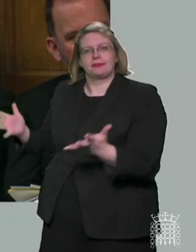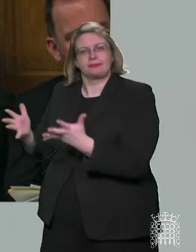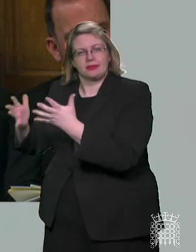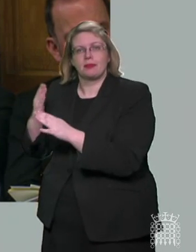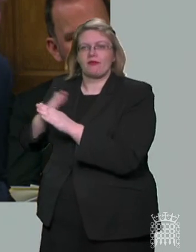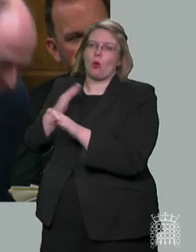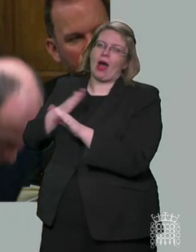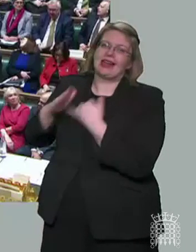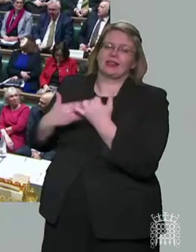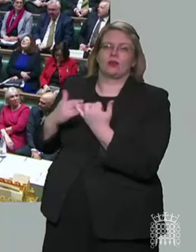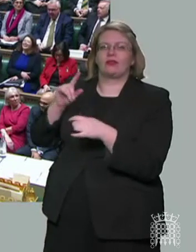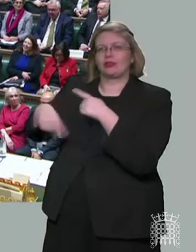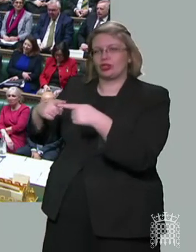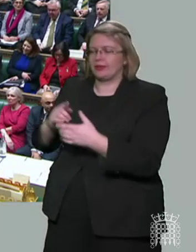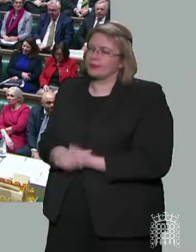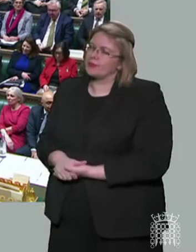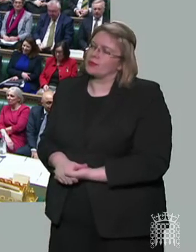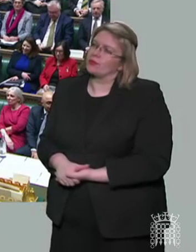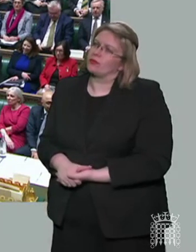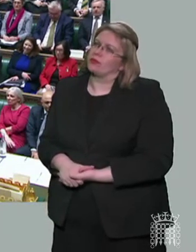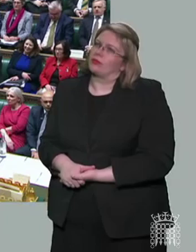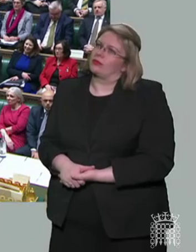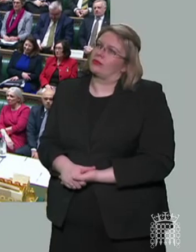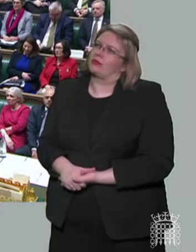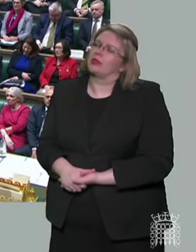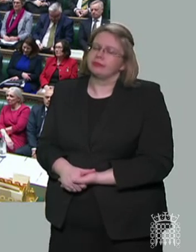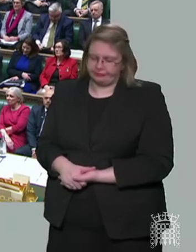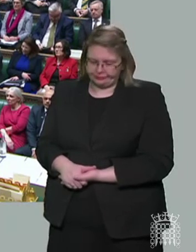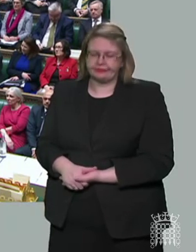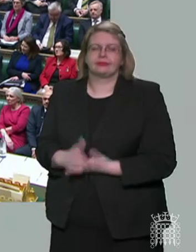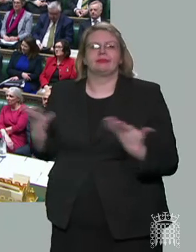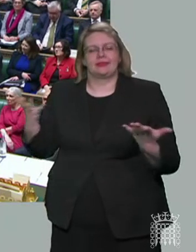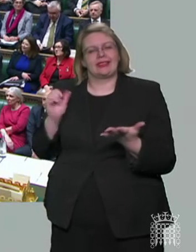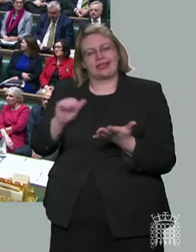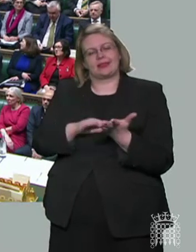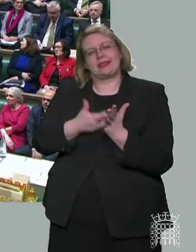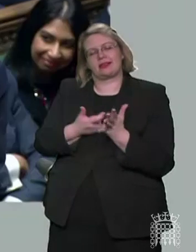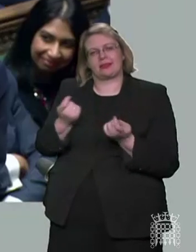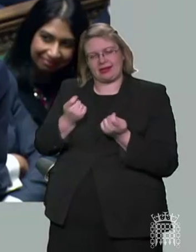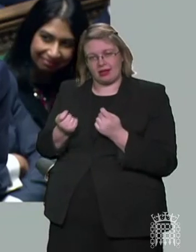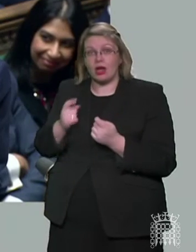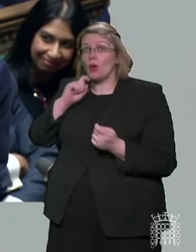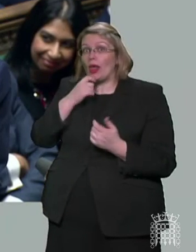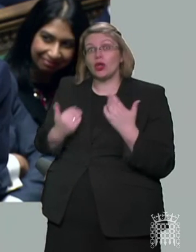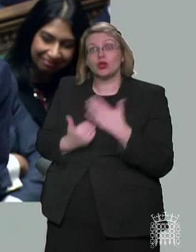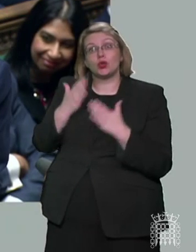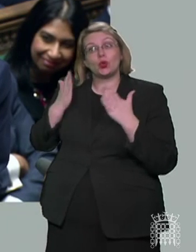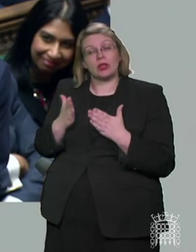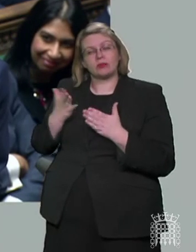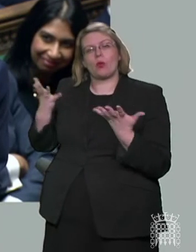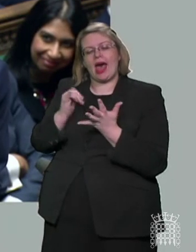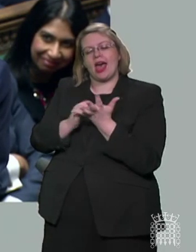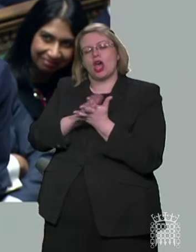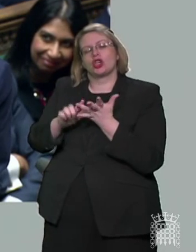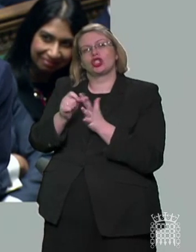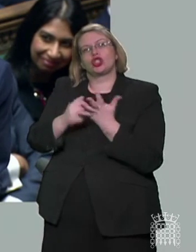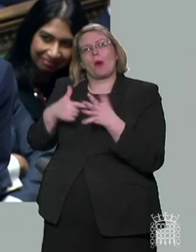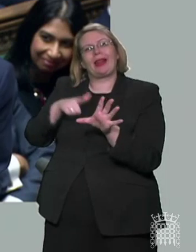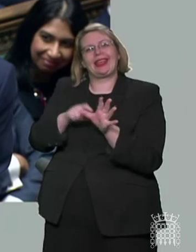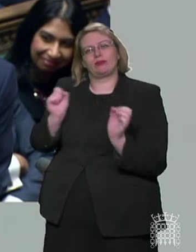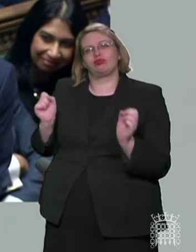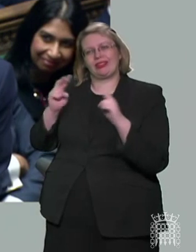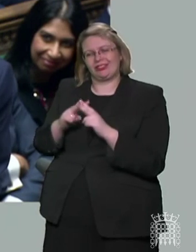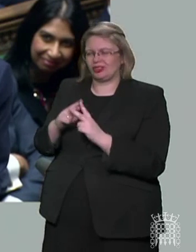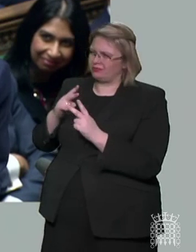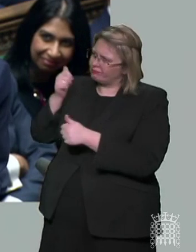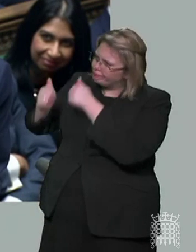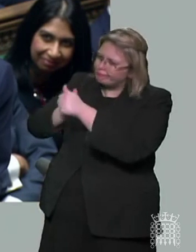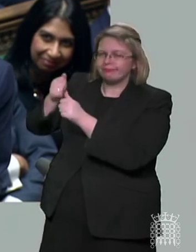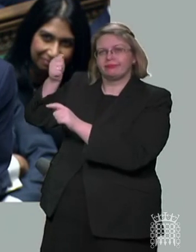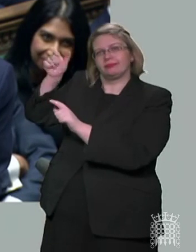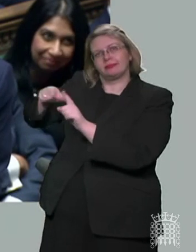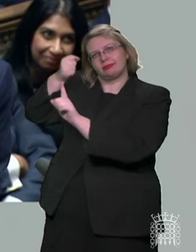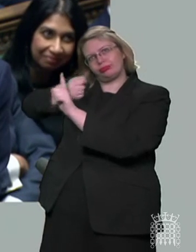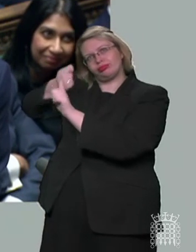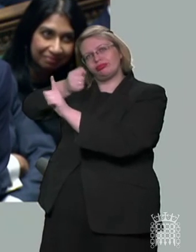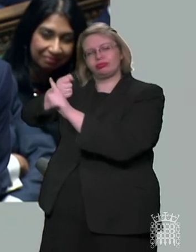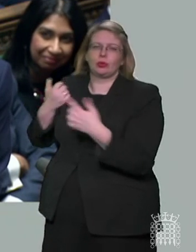Yes, I am delighted that there will be a new hospital at Shotley Bridge, and I congratulate my honourable Friend on the work he has done to lobby for that.